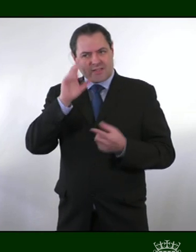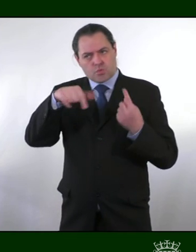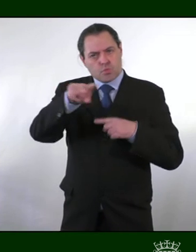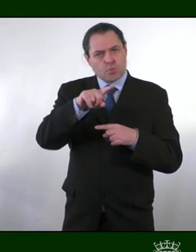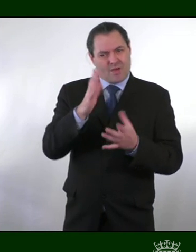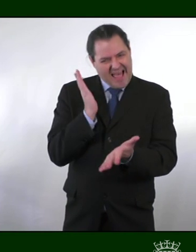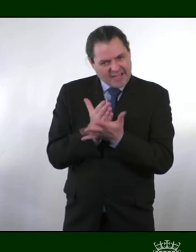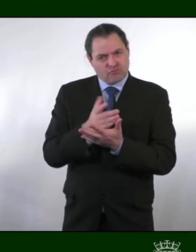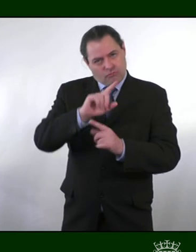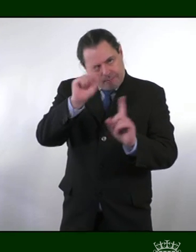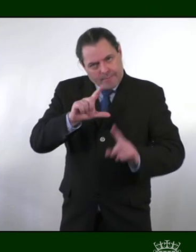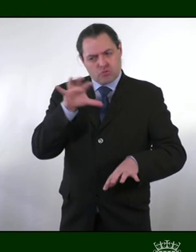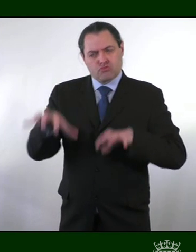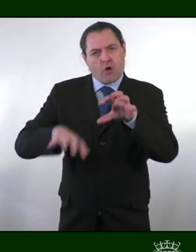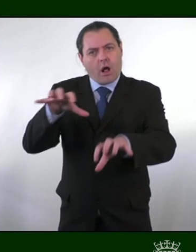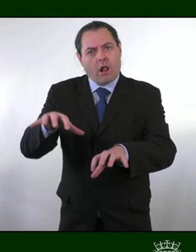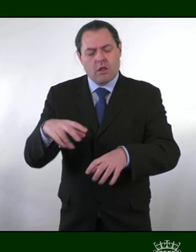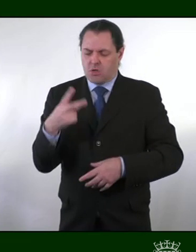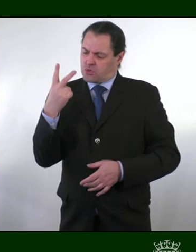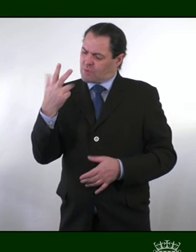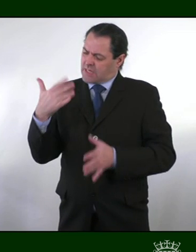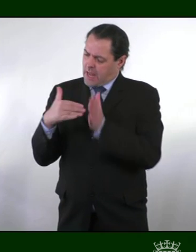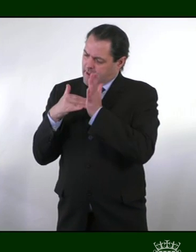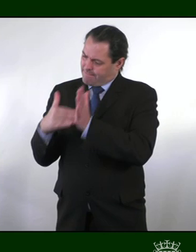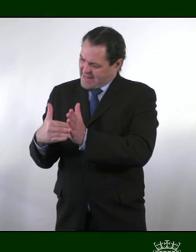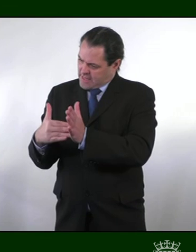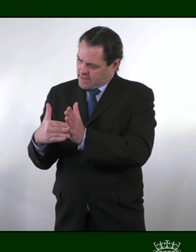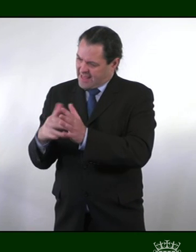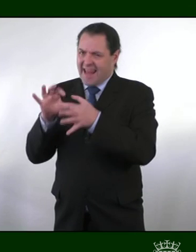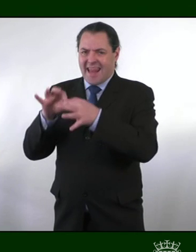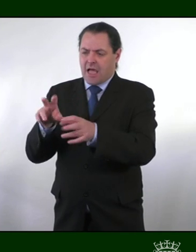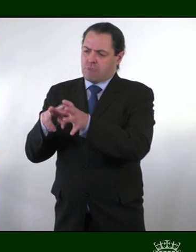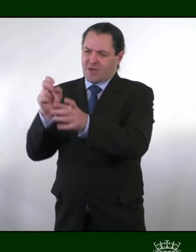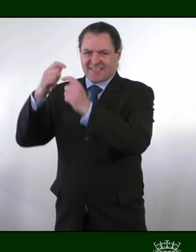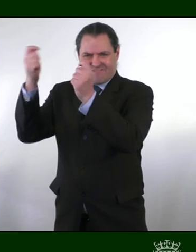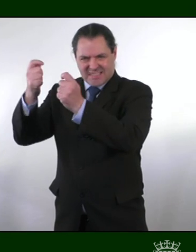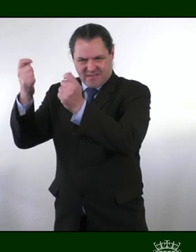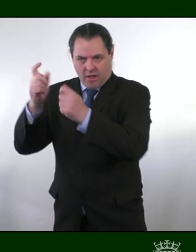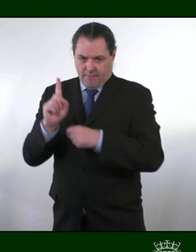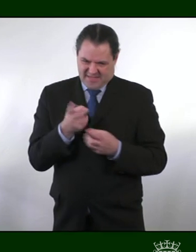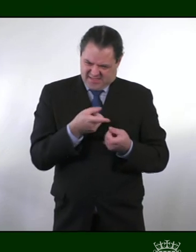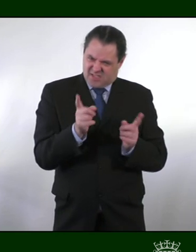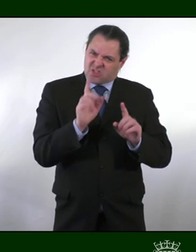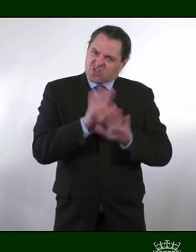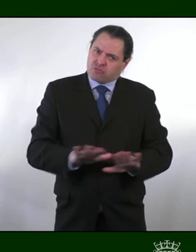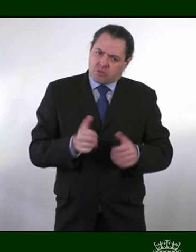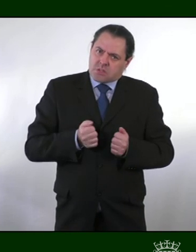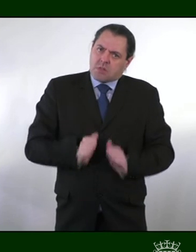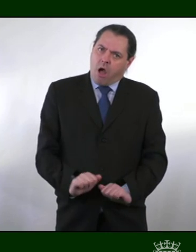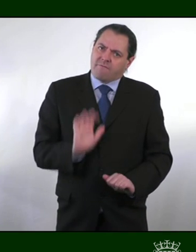Spending £29 million on a festival of Brexit while they let weans go hungry at home and abroad just about sums up this tawdry Government.